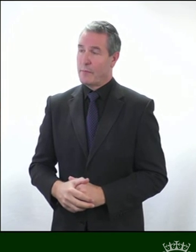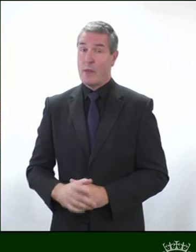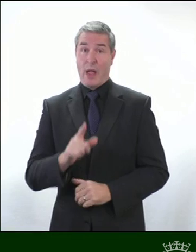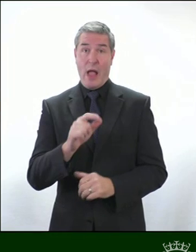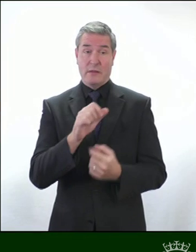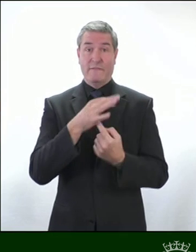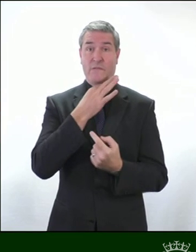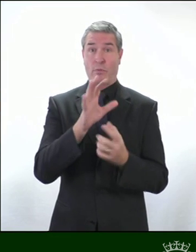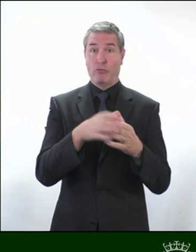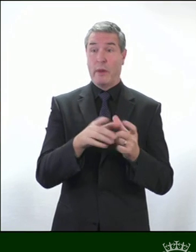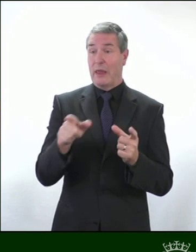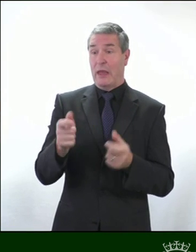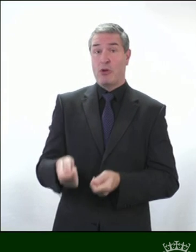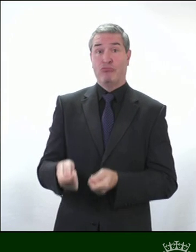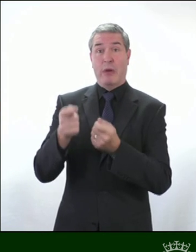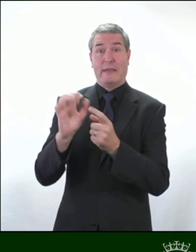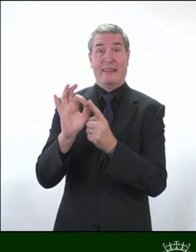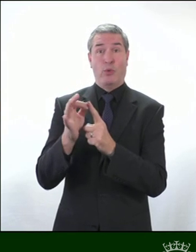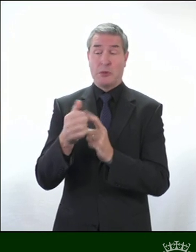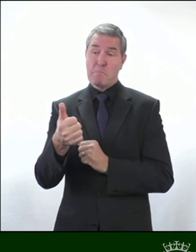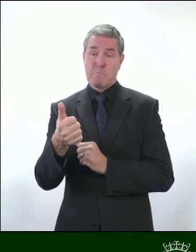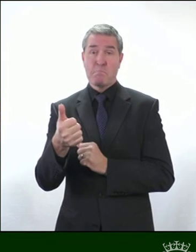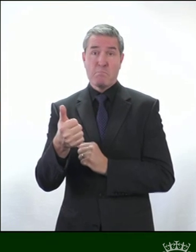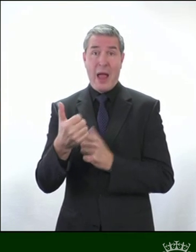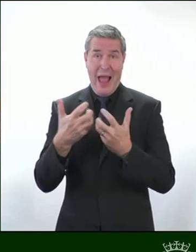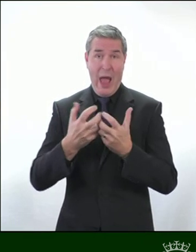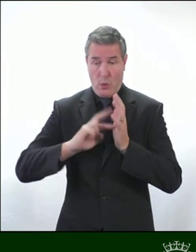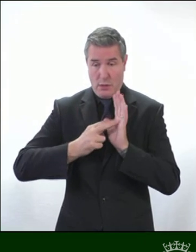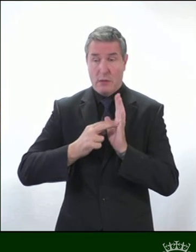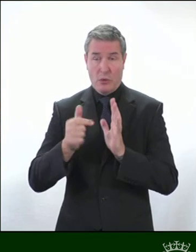The right hon. and learned Gentleman is right to raise that particular logistical difficulty.